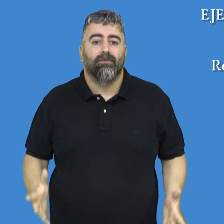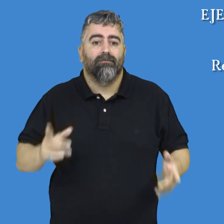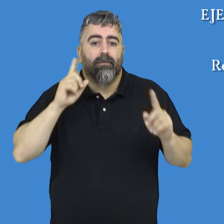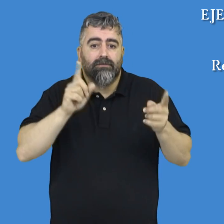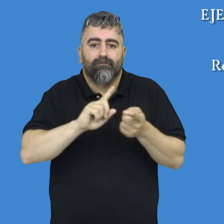caso